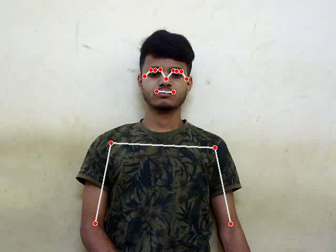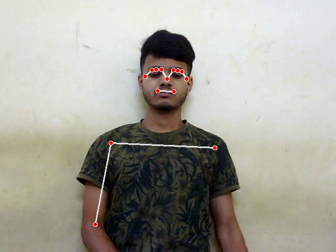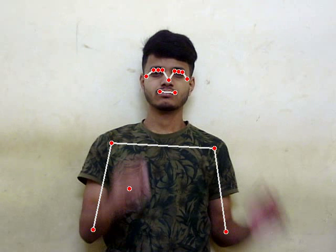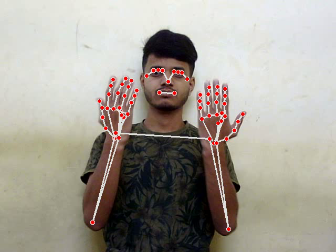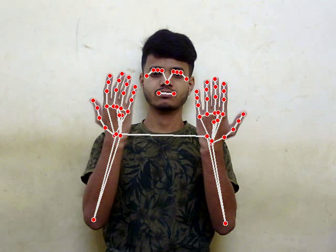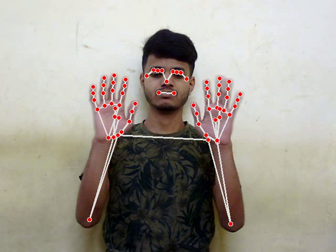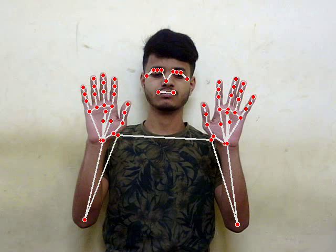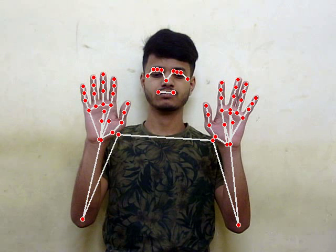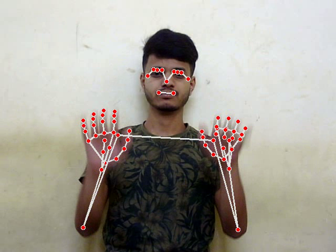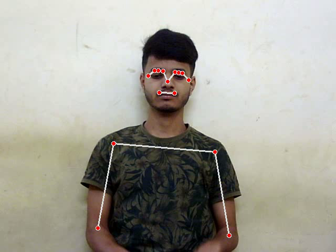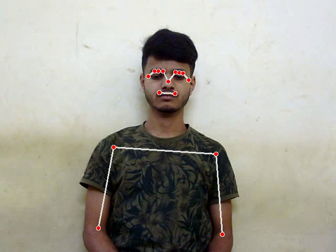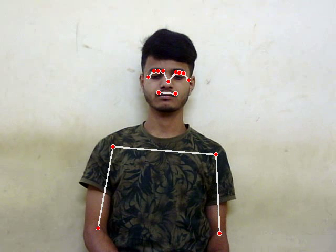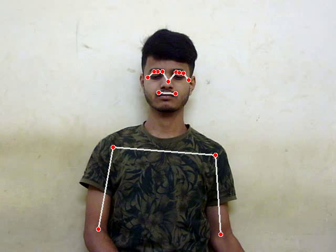do not want